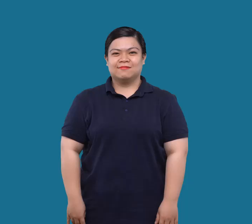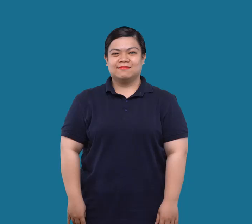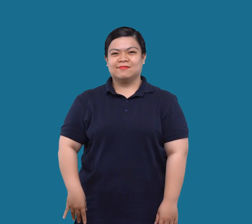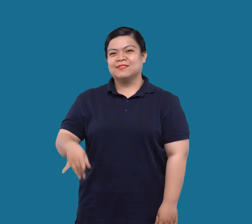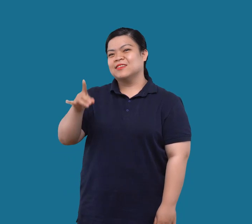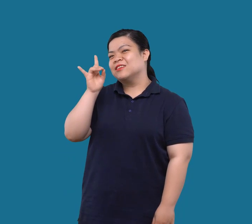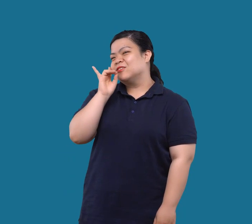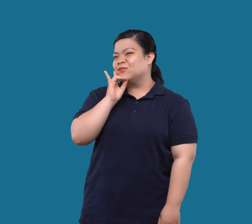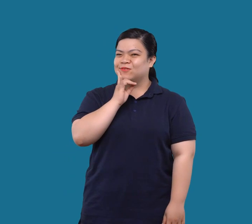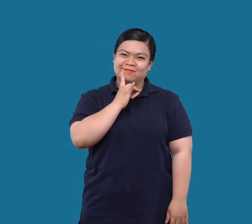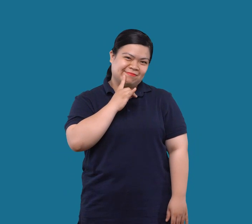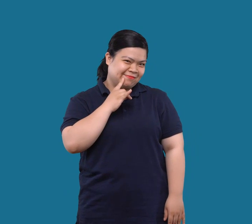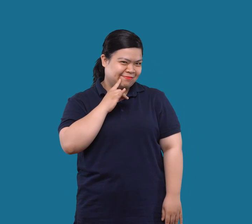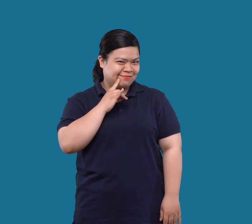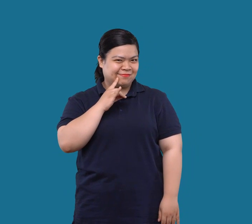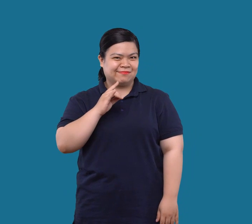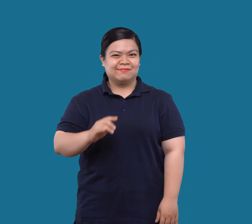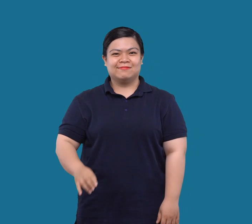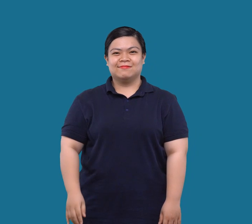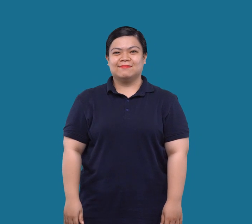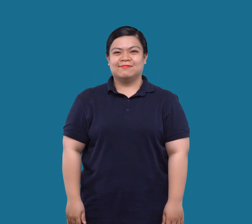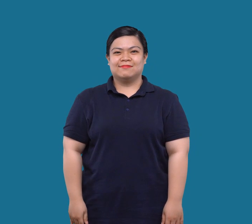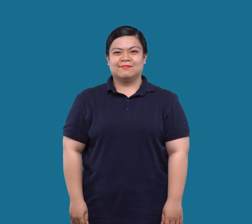duyên dáng